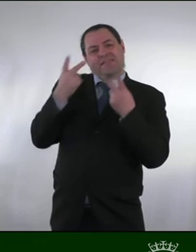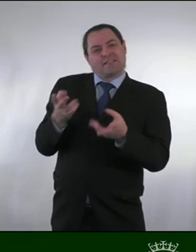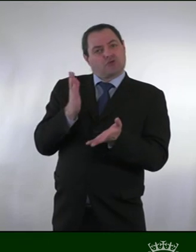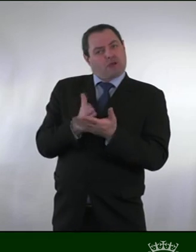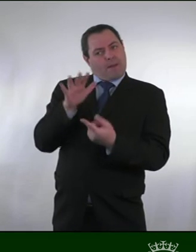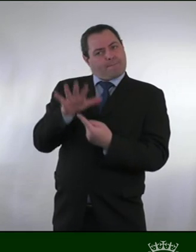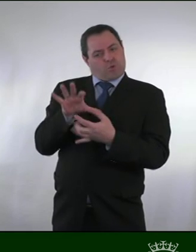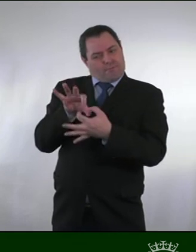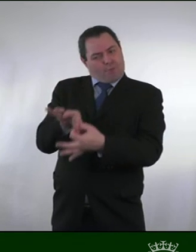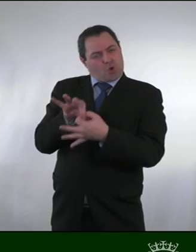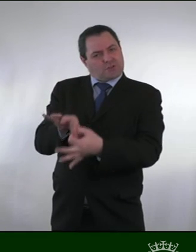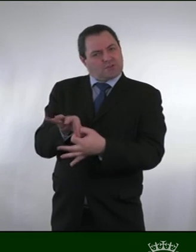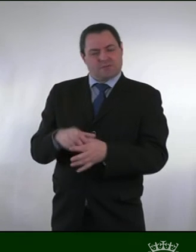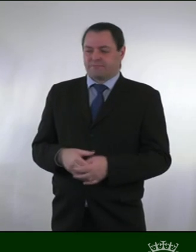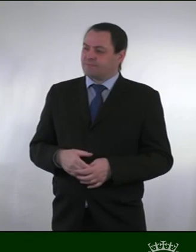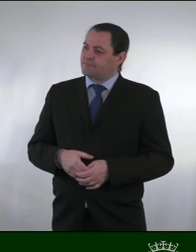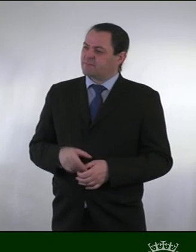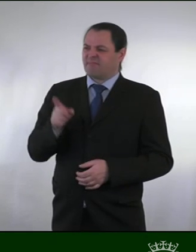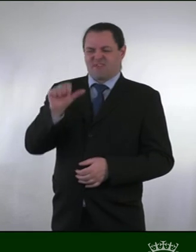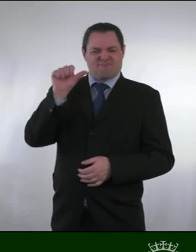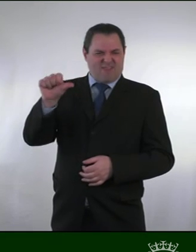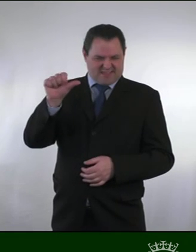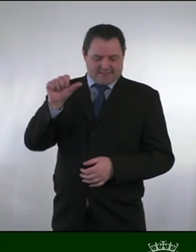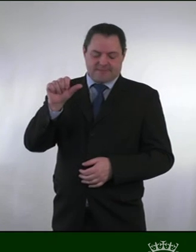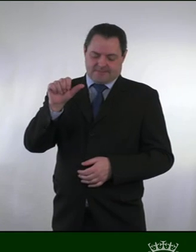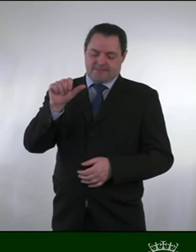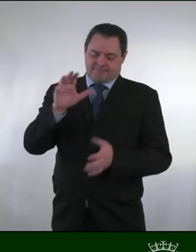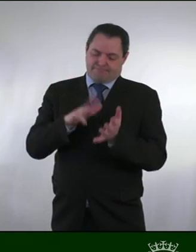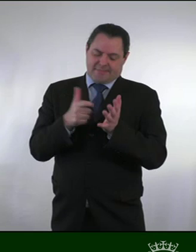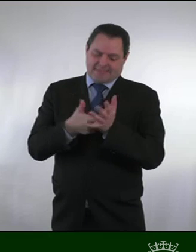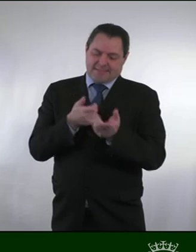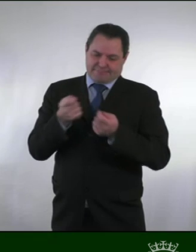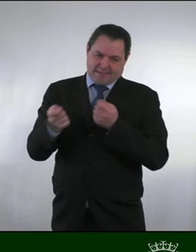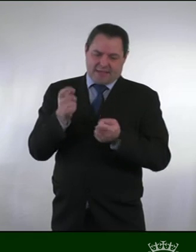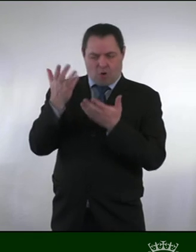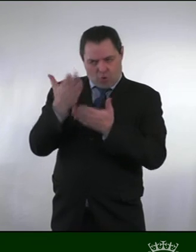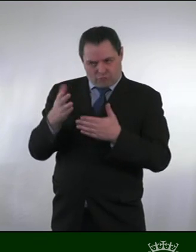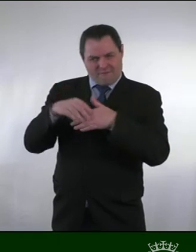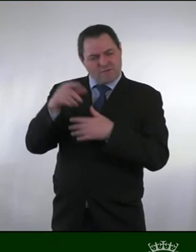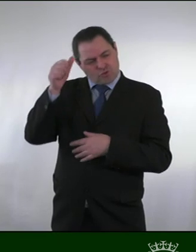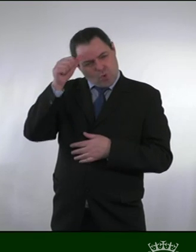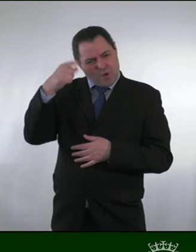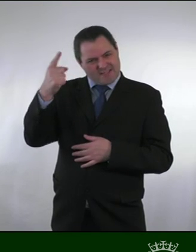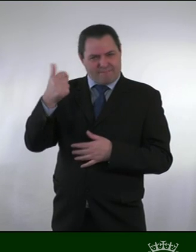Absolutely. I know that my honourable Friend knows of what she speaks.